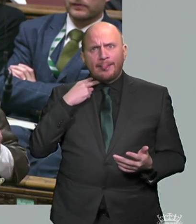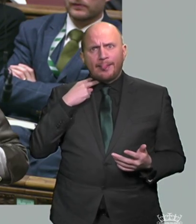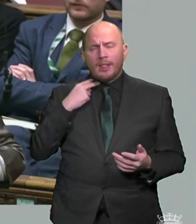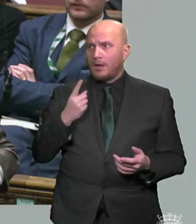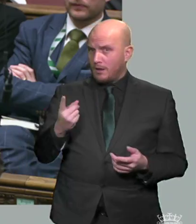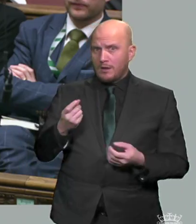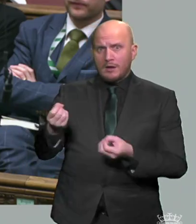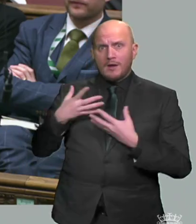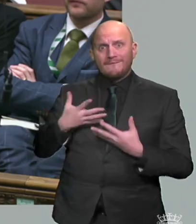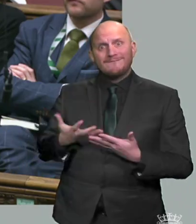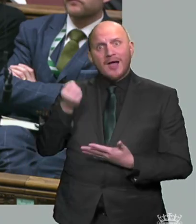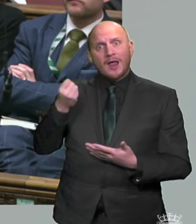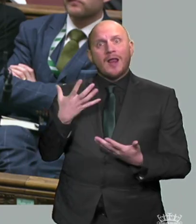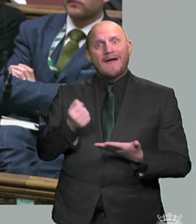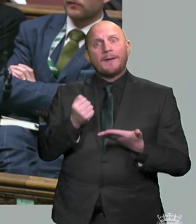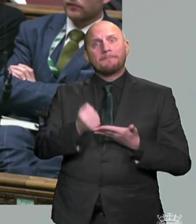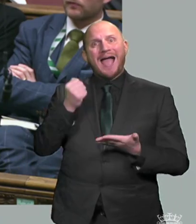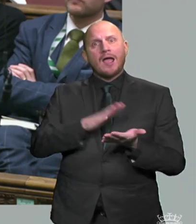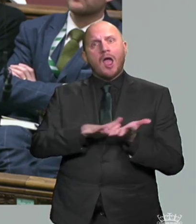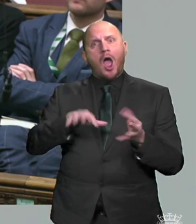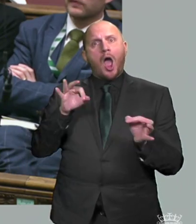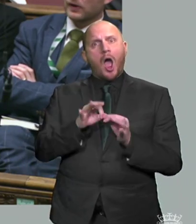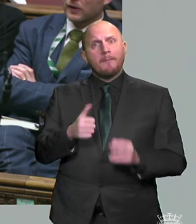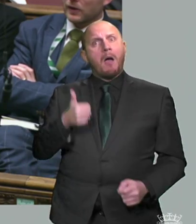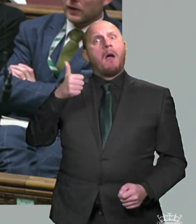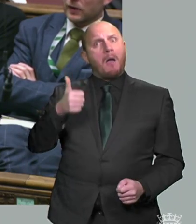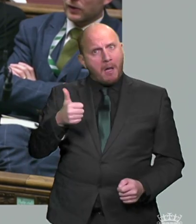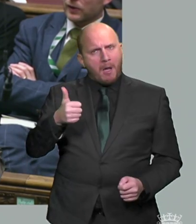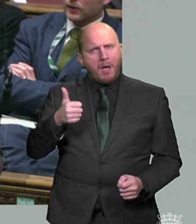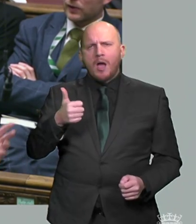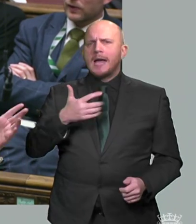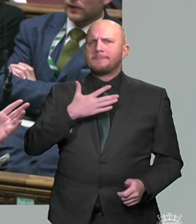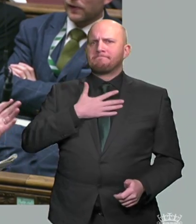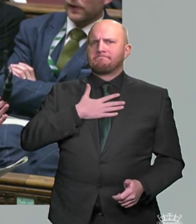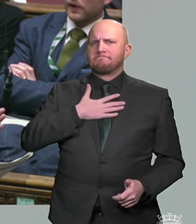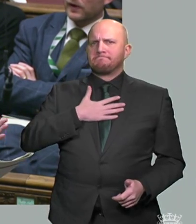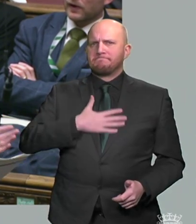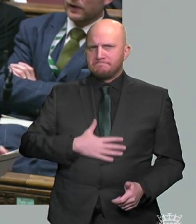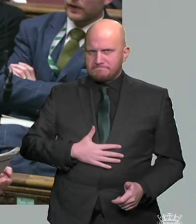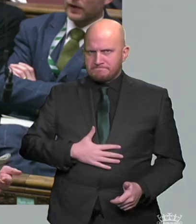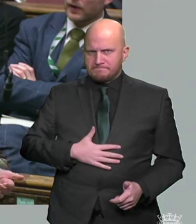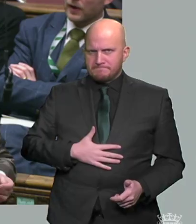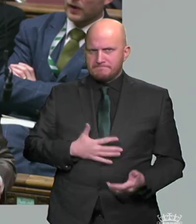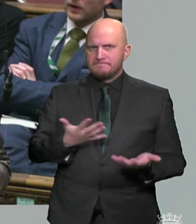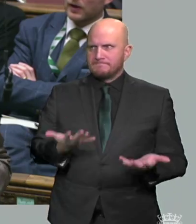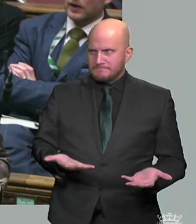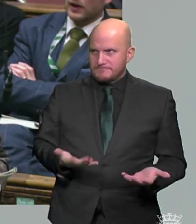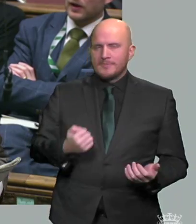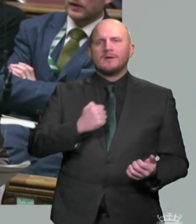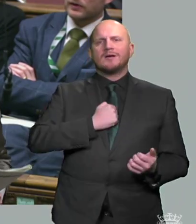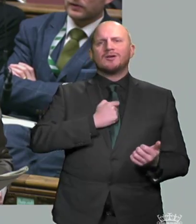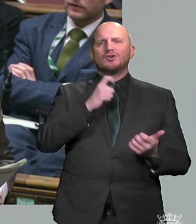Unfortunately, my delight was short lived, because on closer inspection I saw that it was Cheadle in Staffordshire.